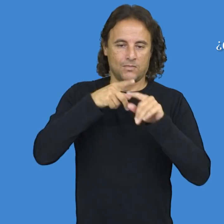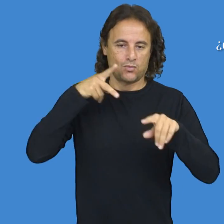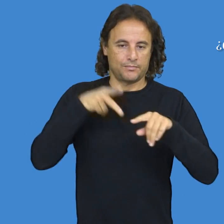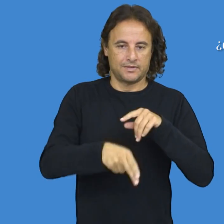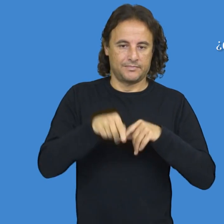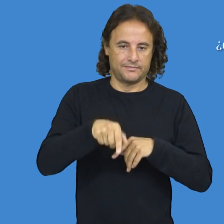evitar